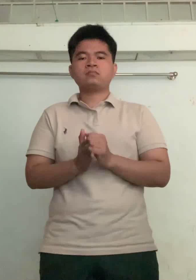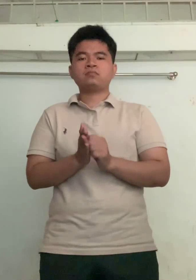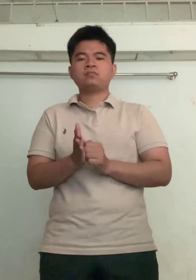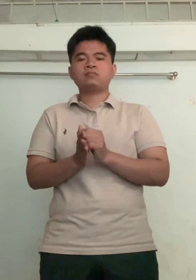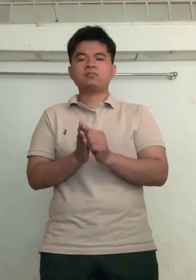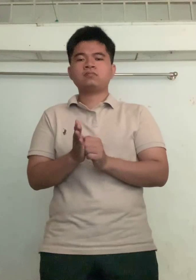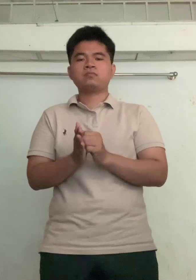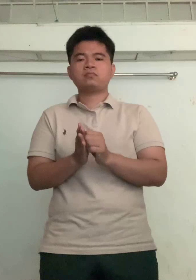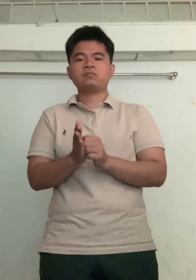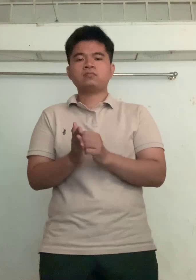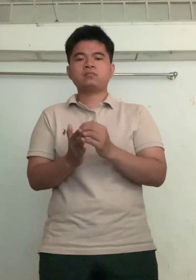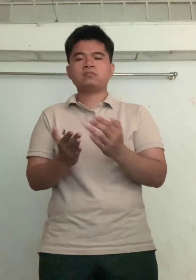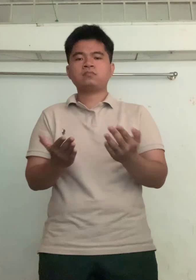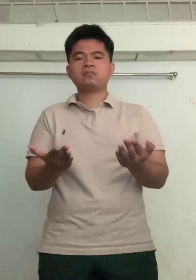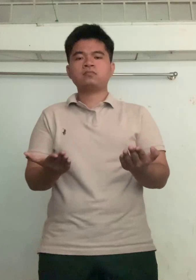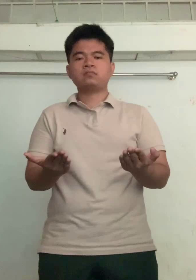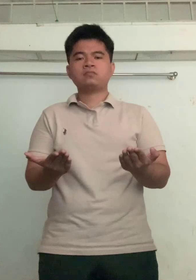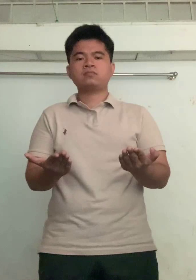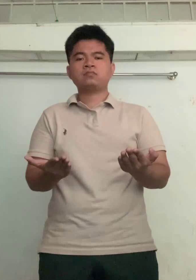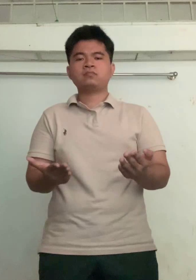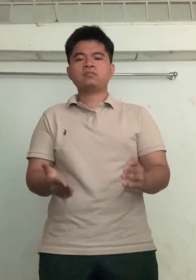thang nay